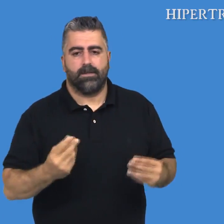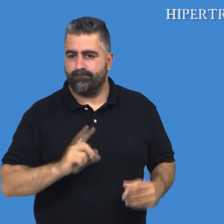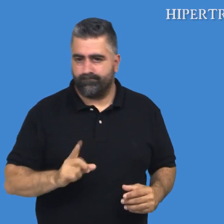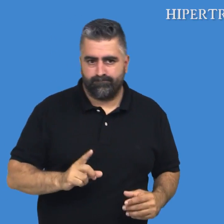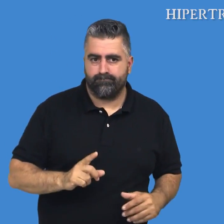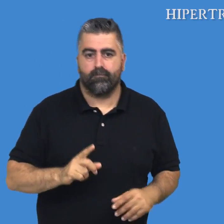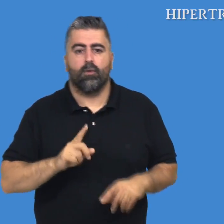no